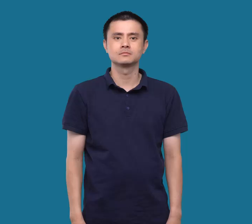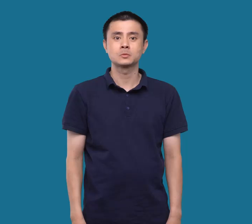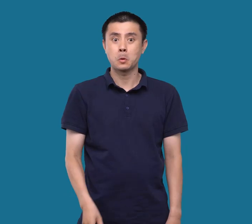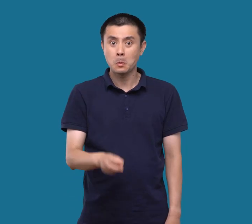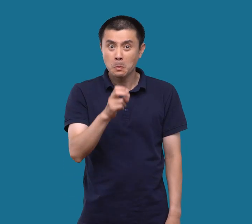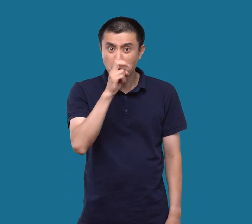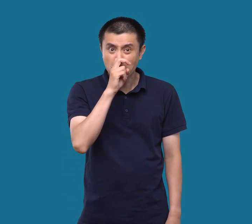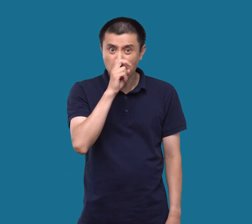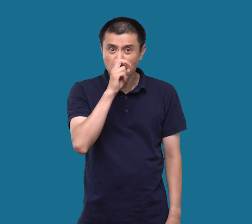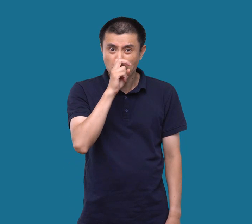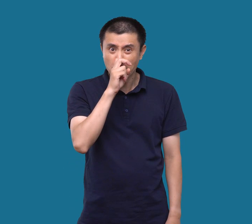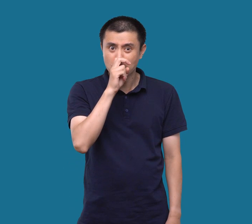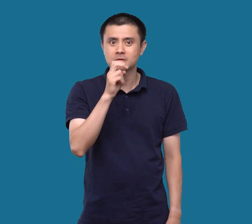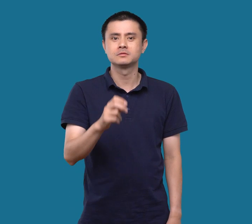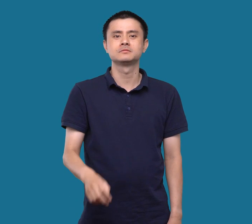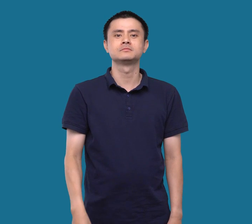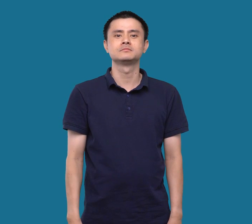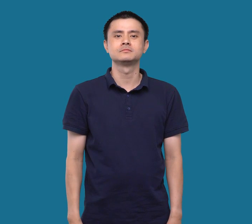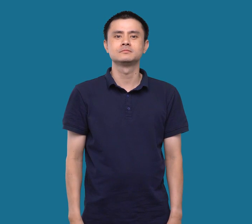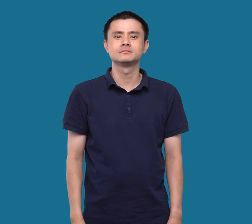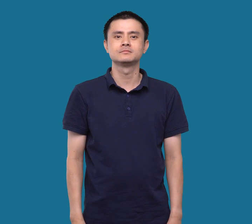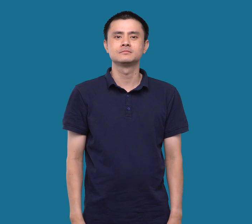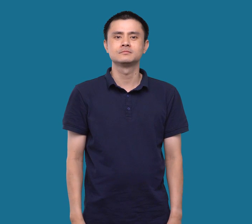nghiêm khắc